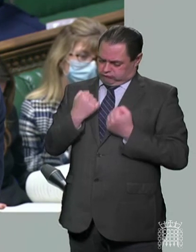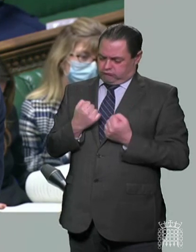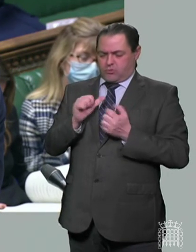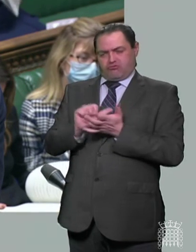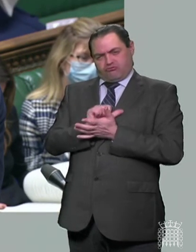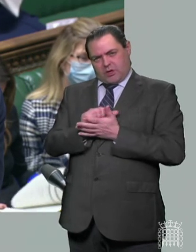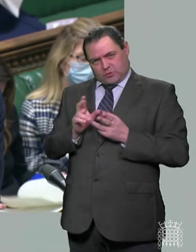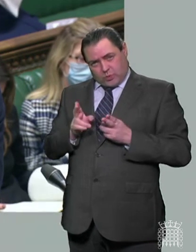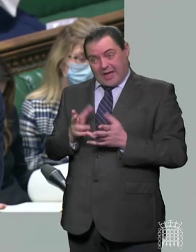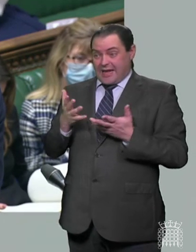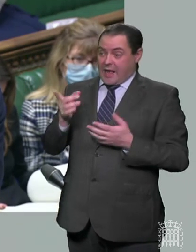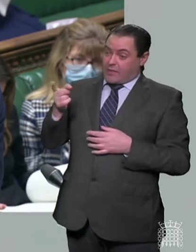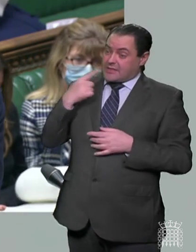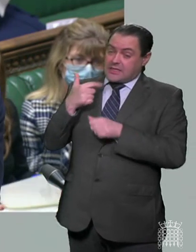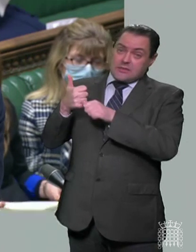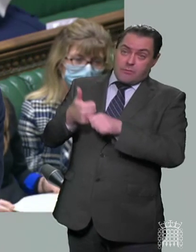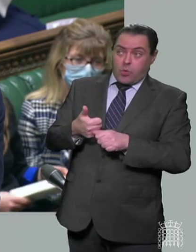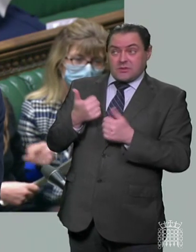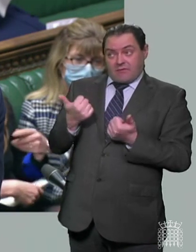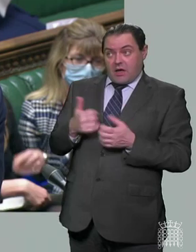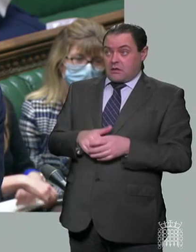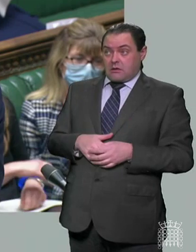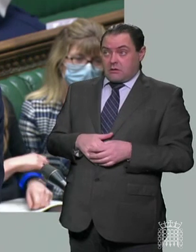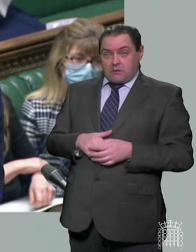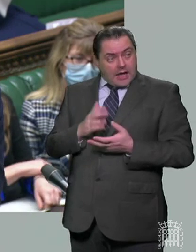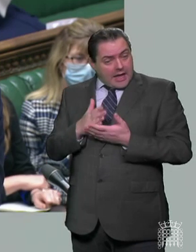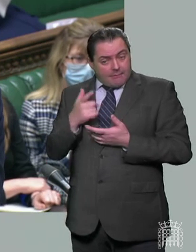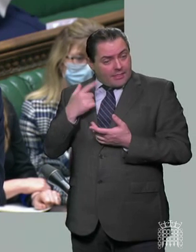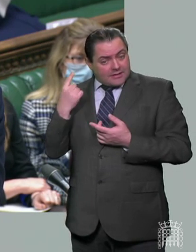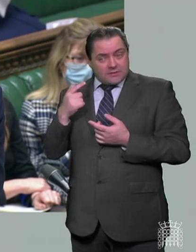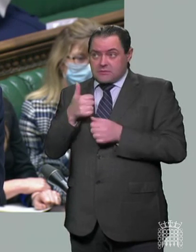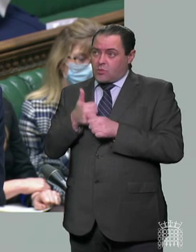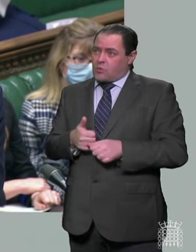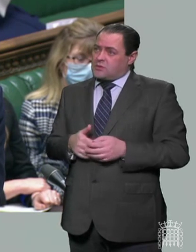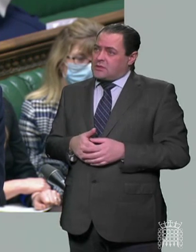If the Opposition are now saying that they support it— Are they saying they support it?